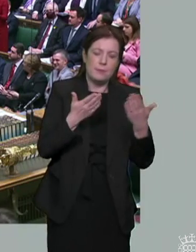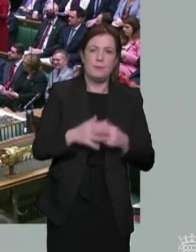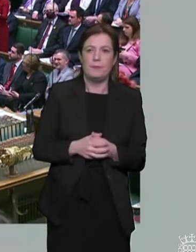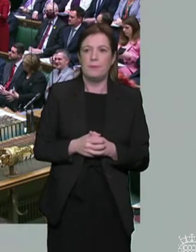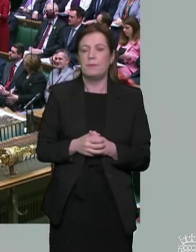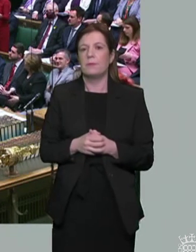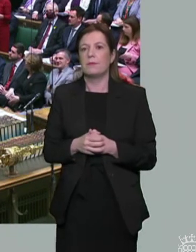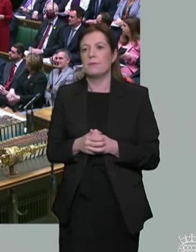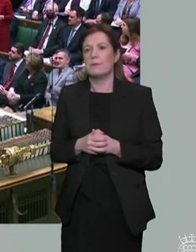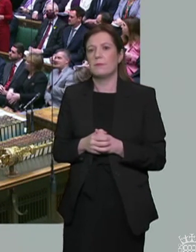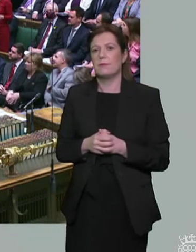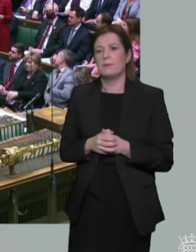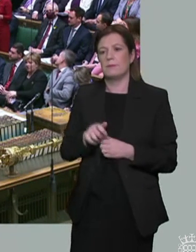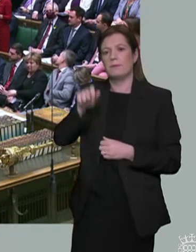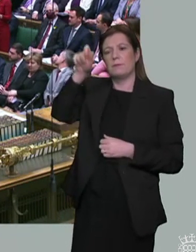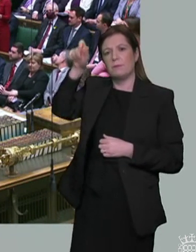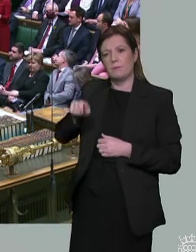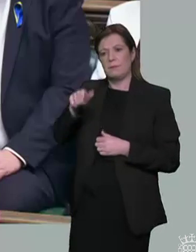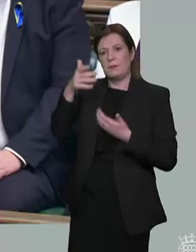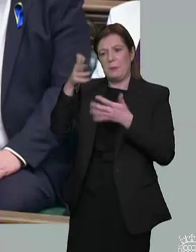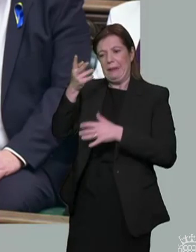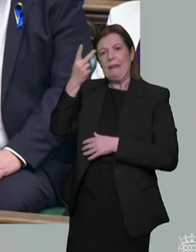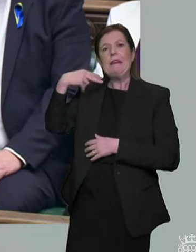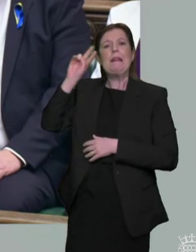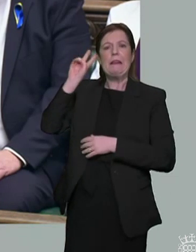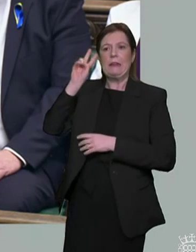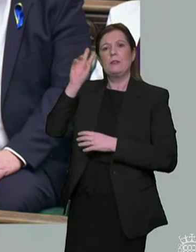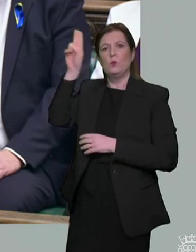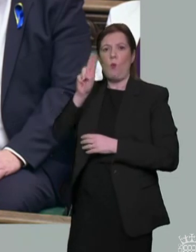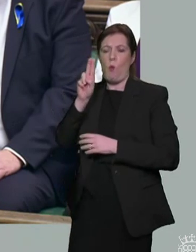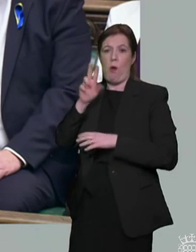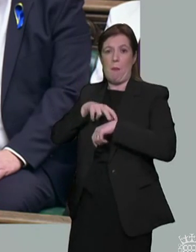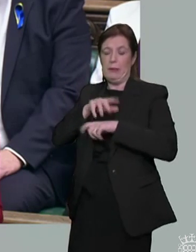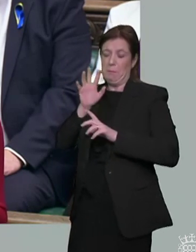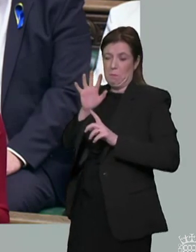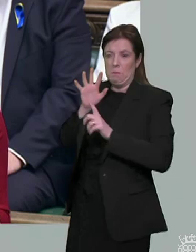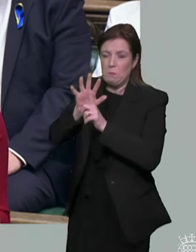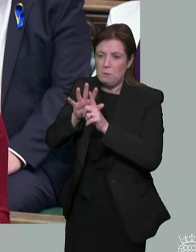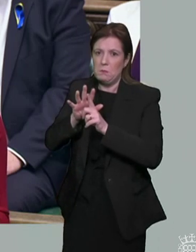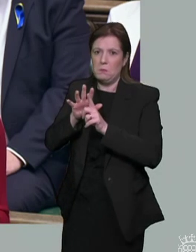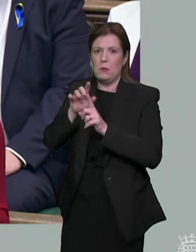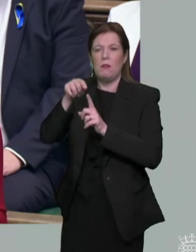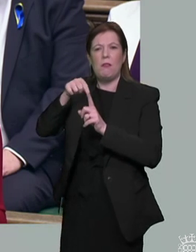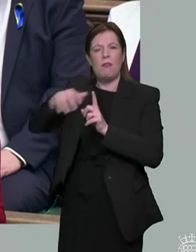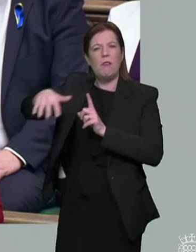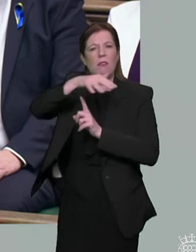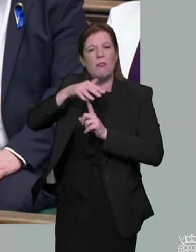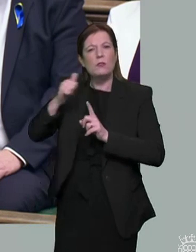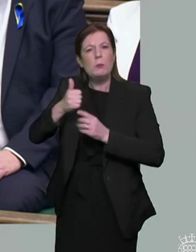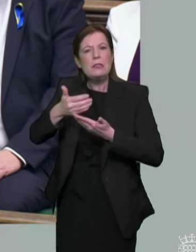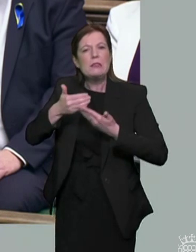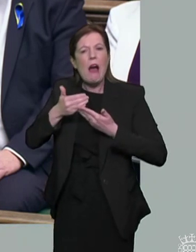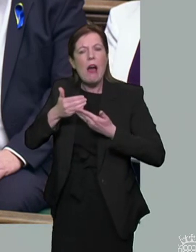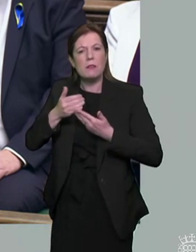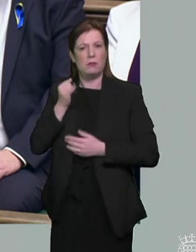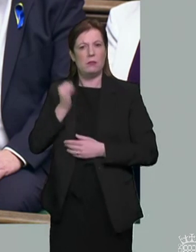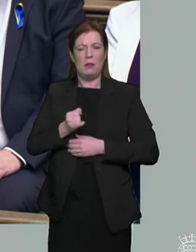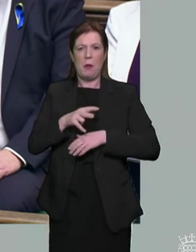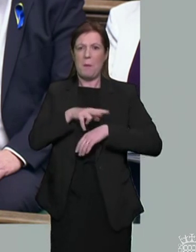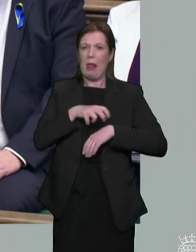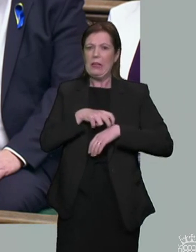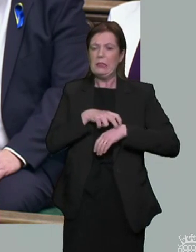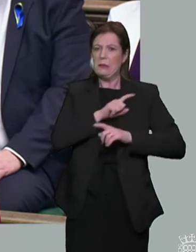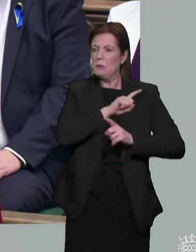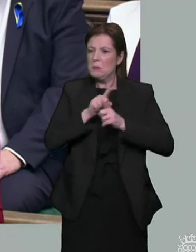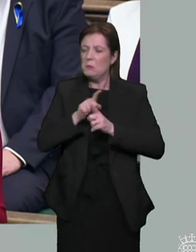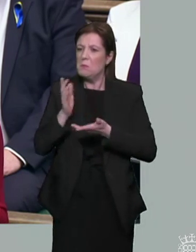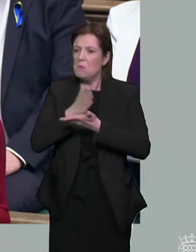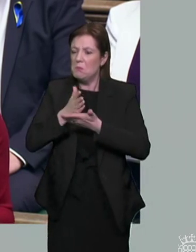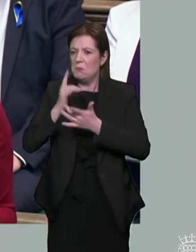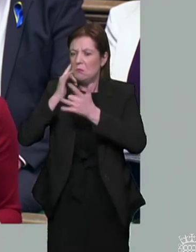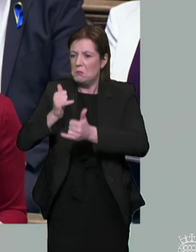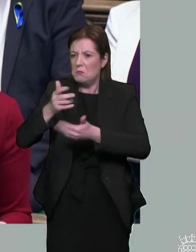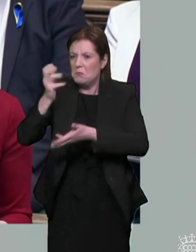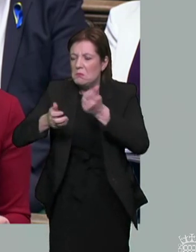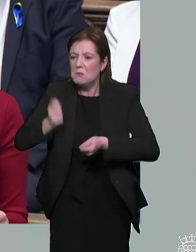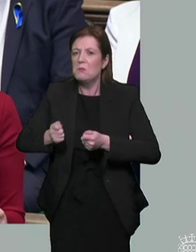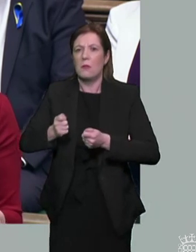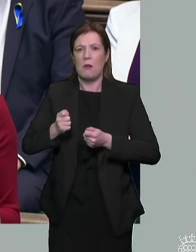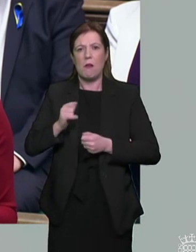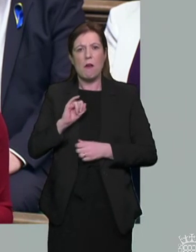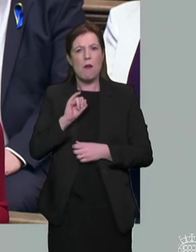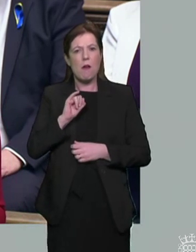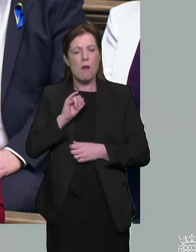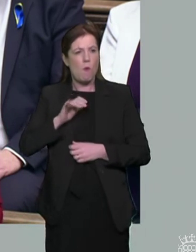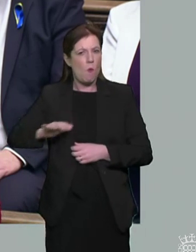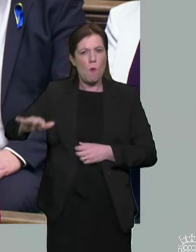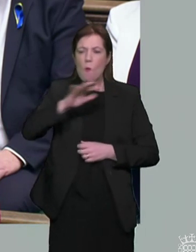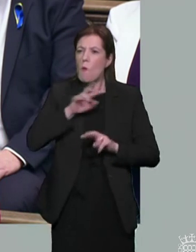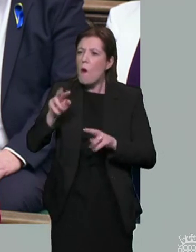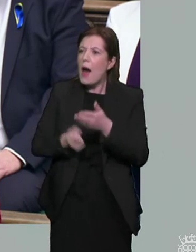The degrading strip-search of Child Q two years ago, in a school that should have been a safe place, at the hands of police officers she should have been able to trust, has caused anger and distress across the country.